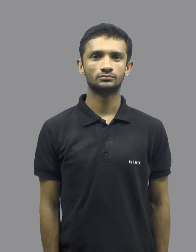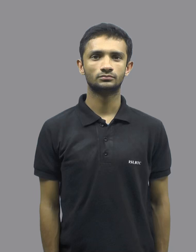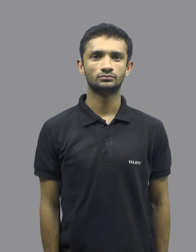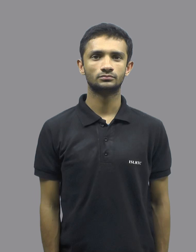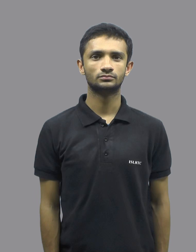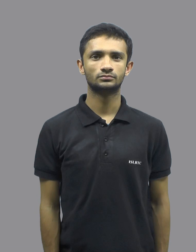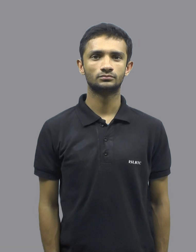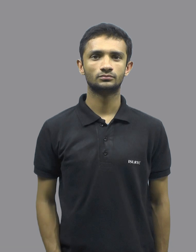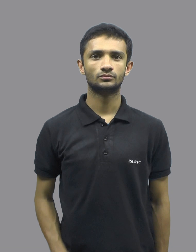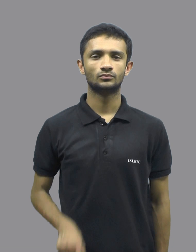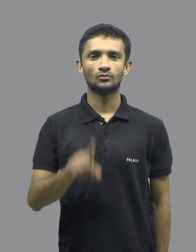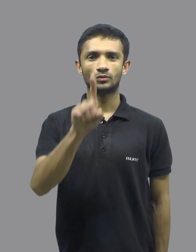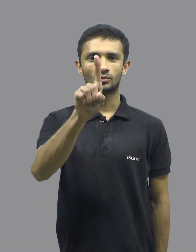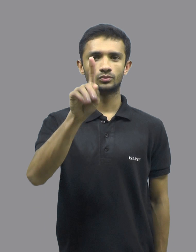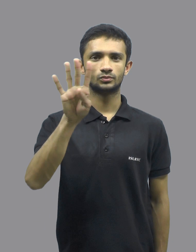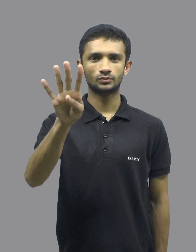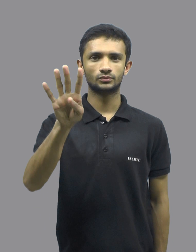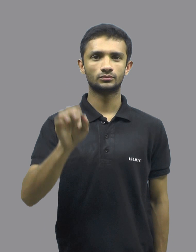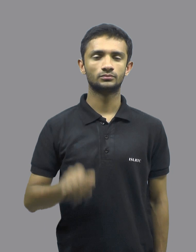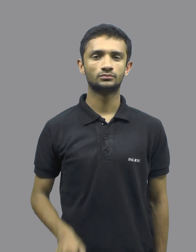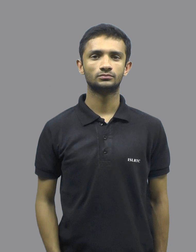14 Fourteen